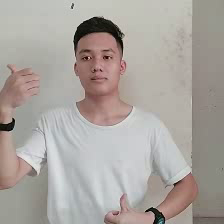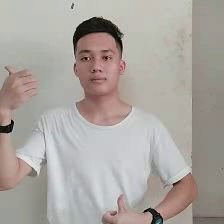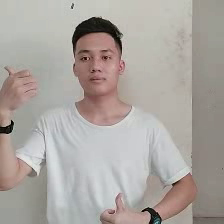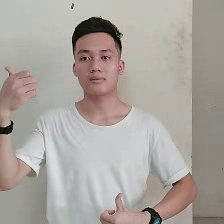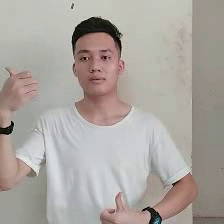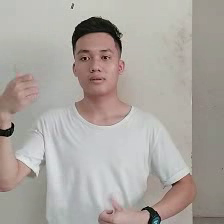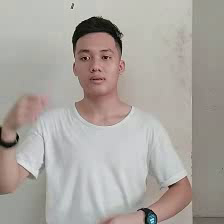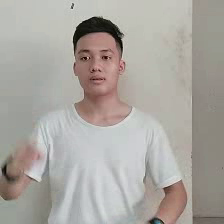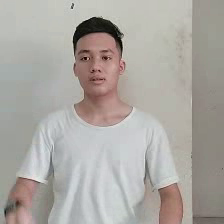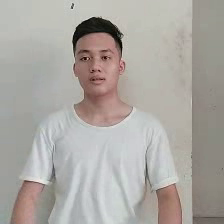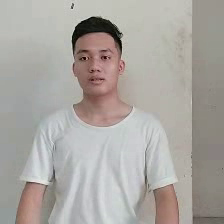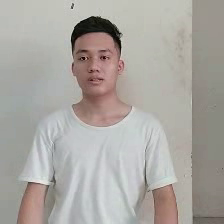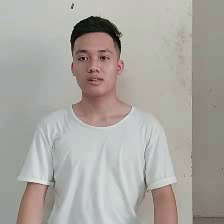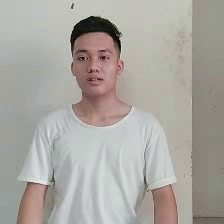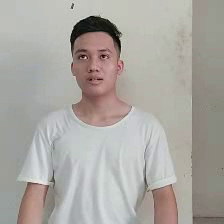Kết hôn